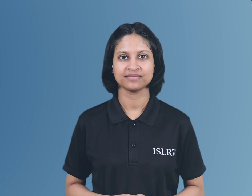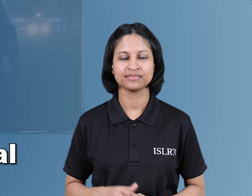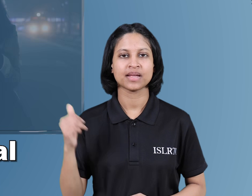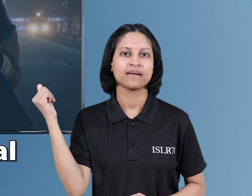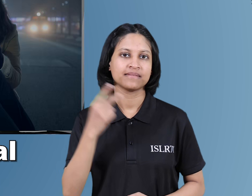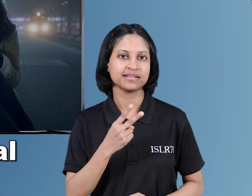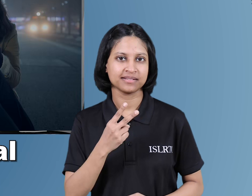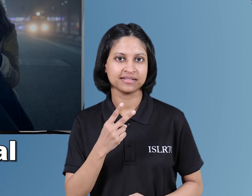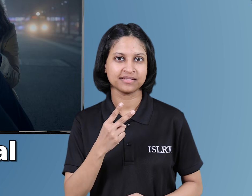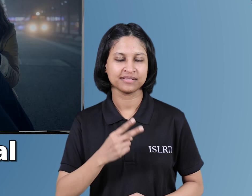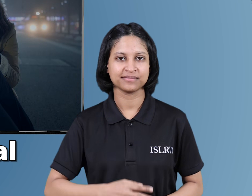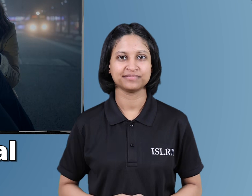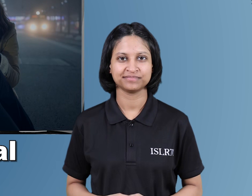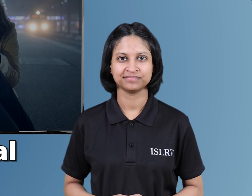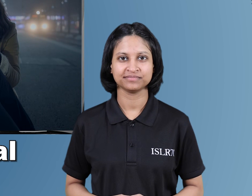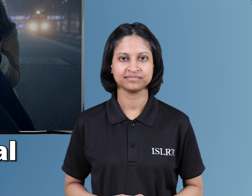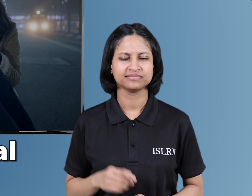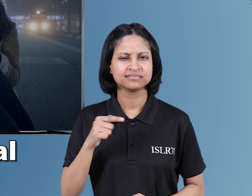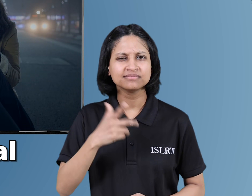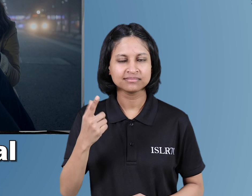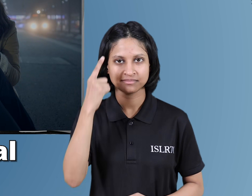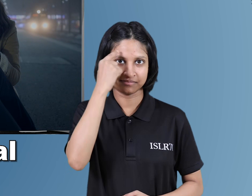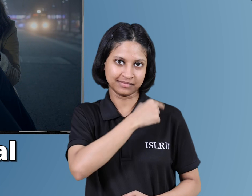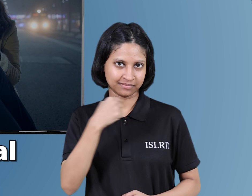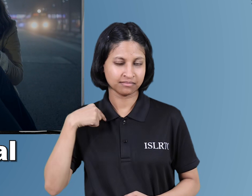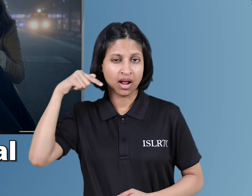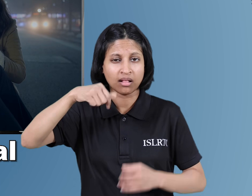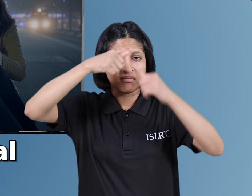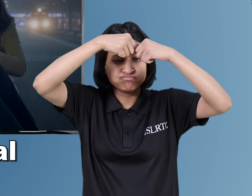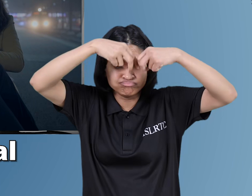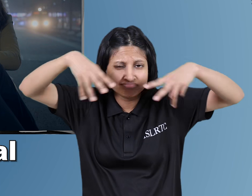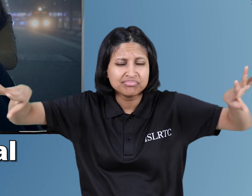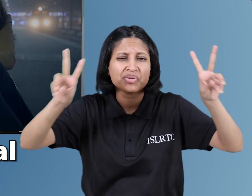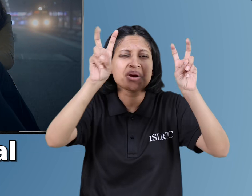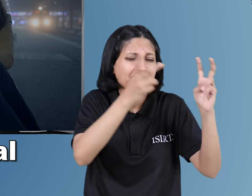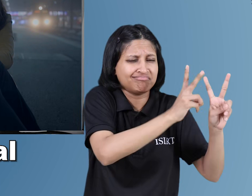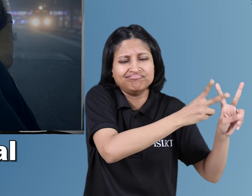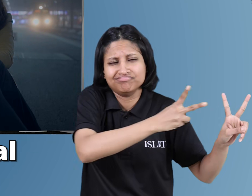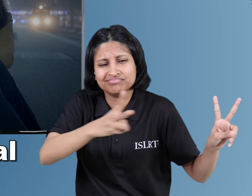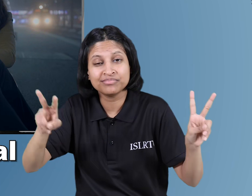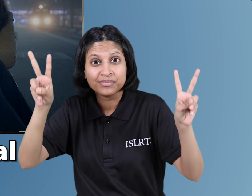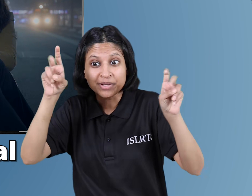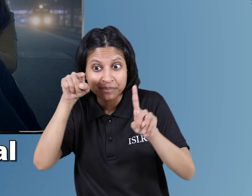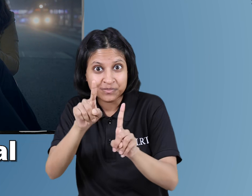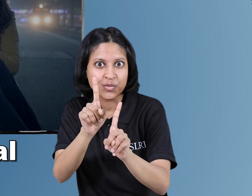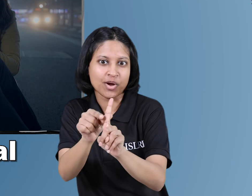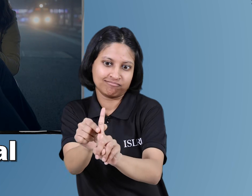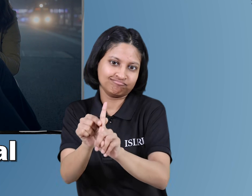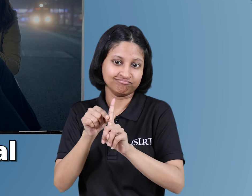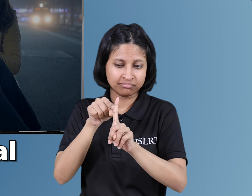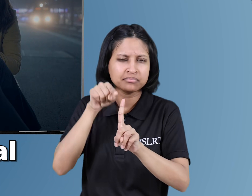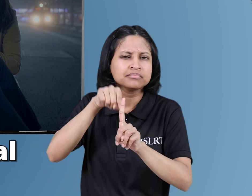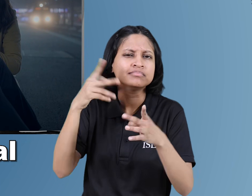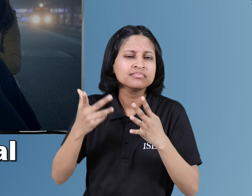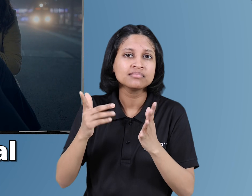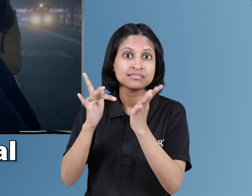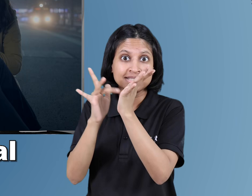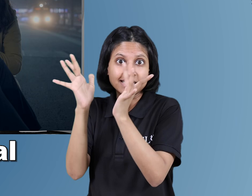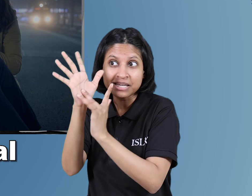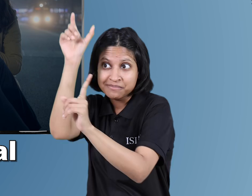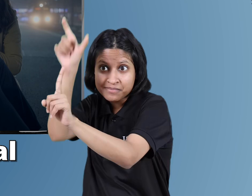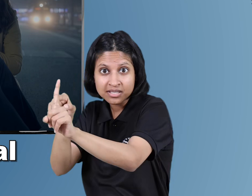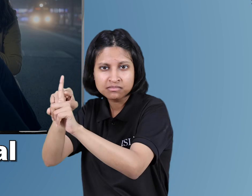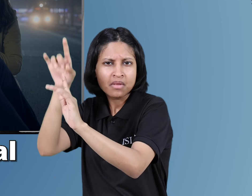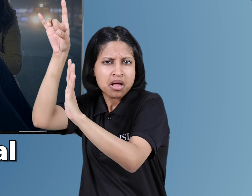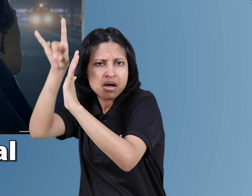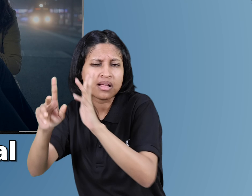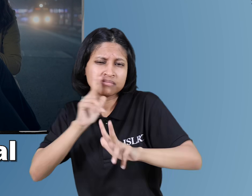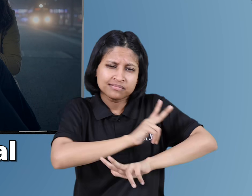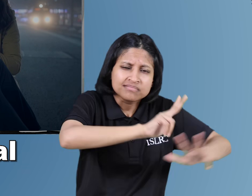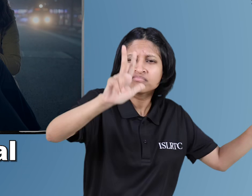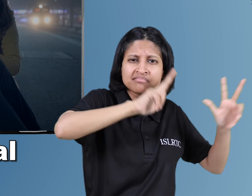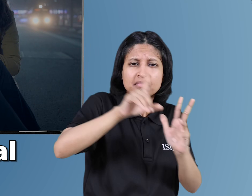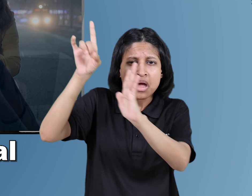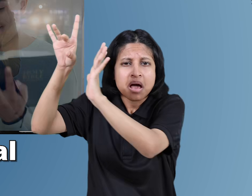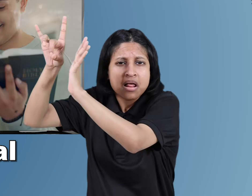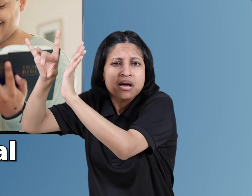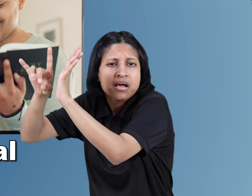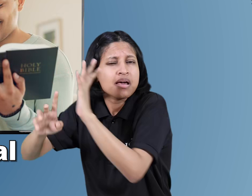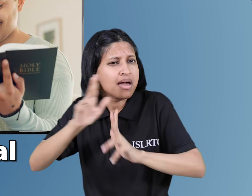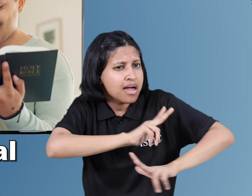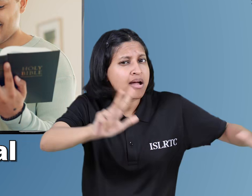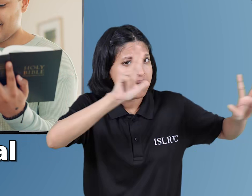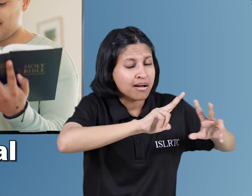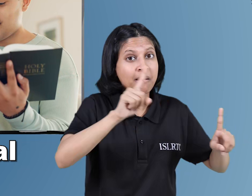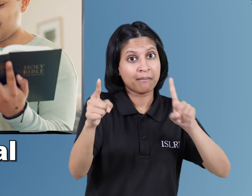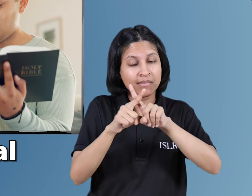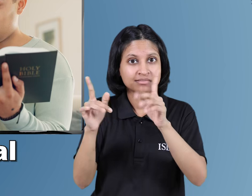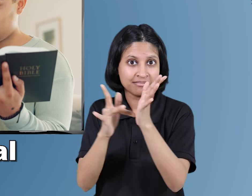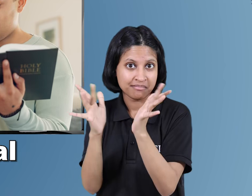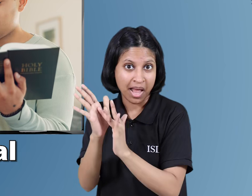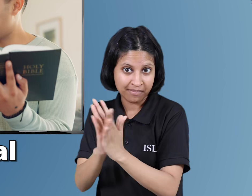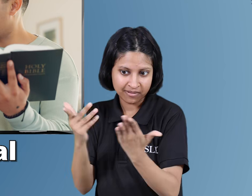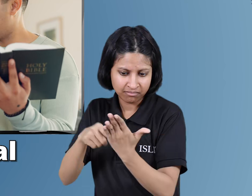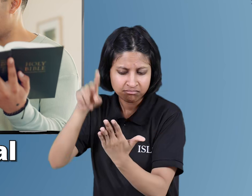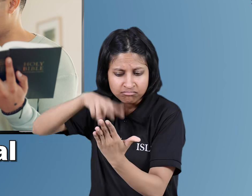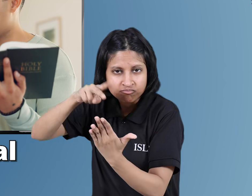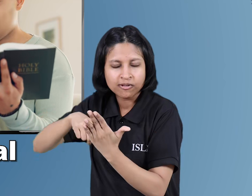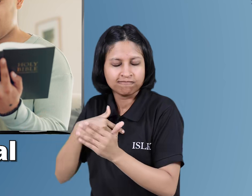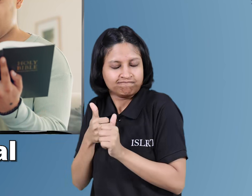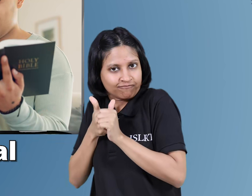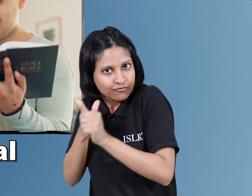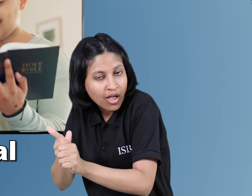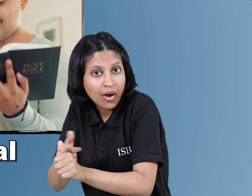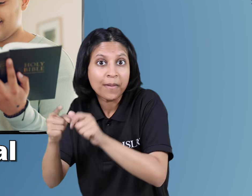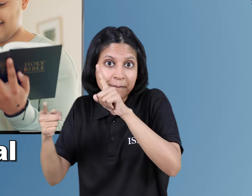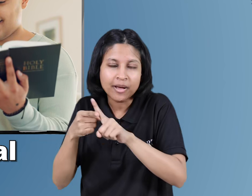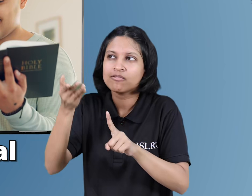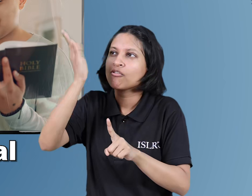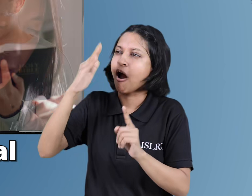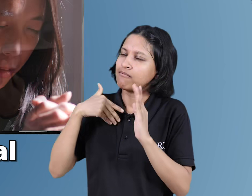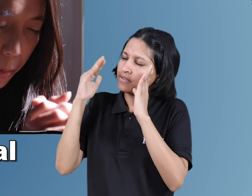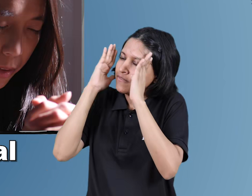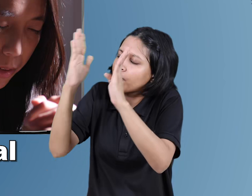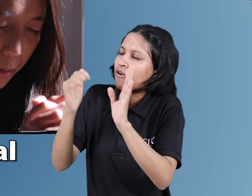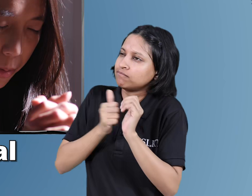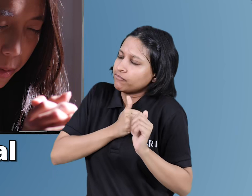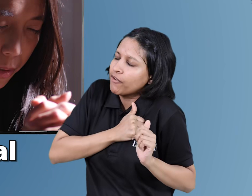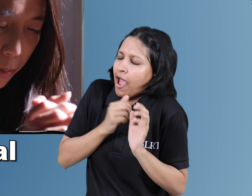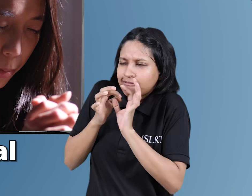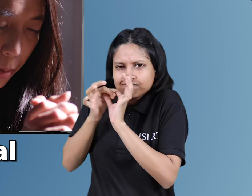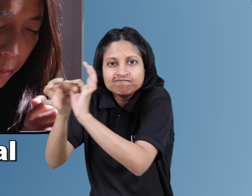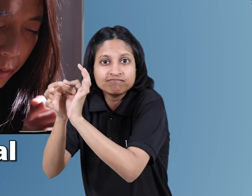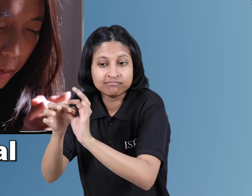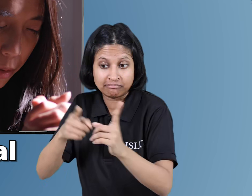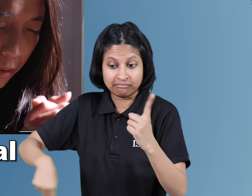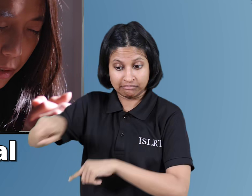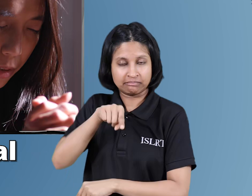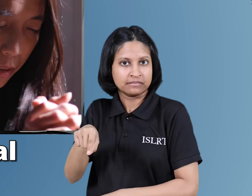Evangelical This term describes a branch of Christianity that focuses on sharing the message of Jesus, following the teachings of the Bible, and cultivating a personal relationship with God.